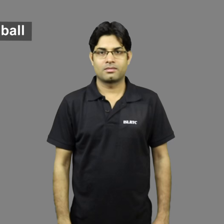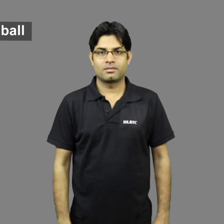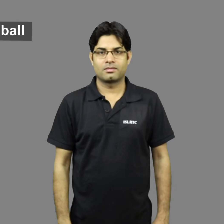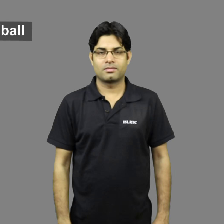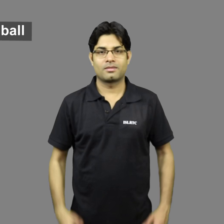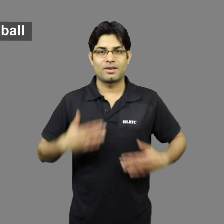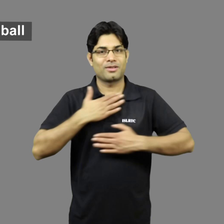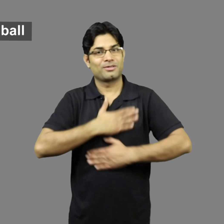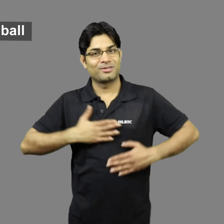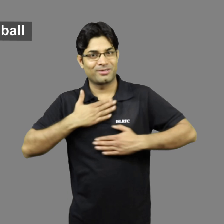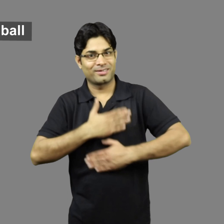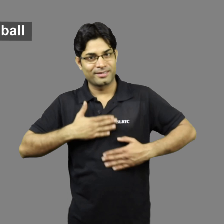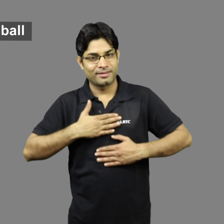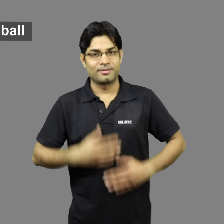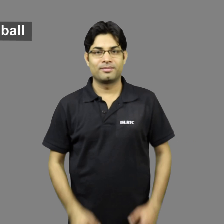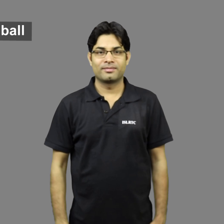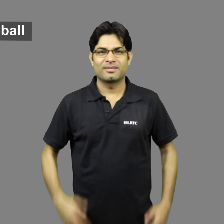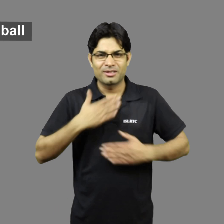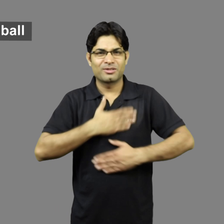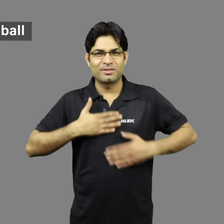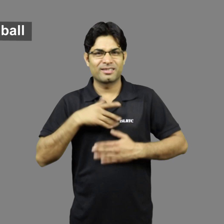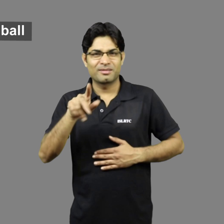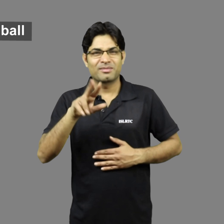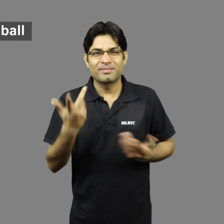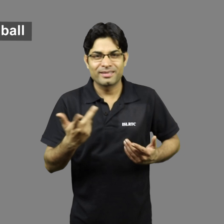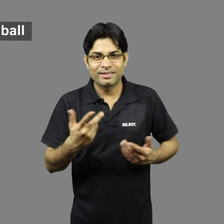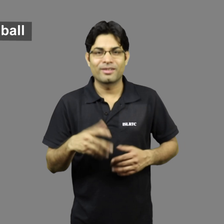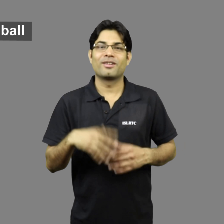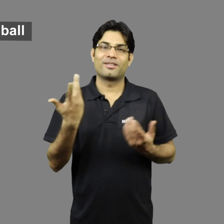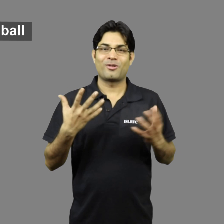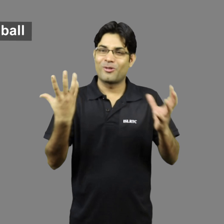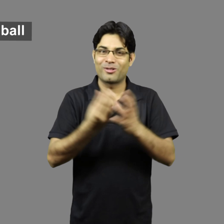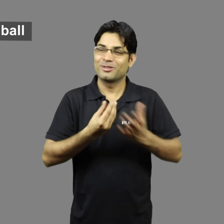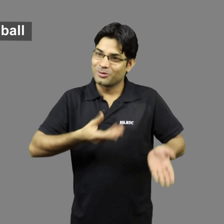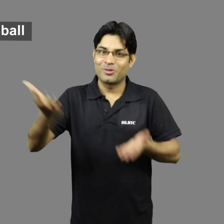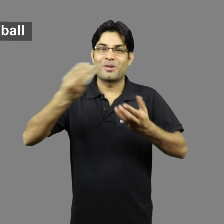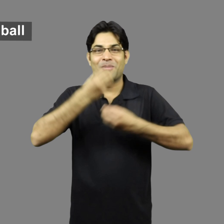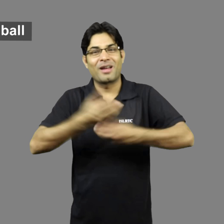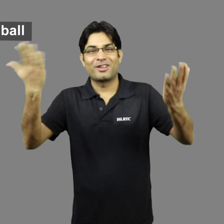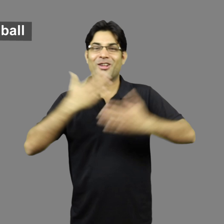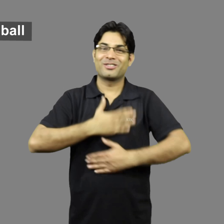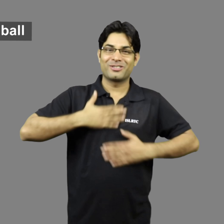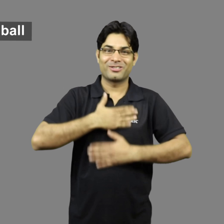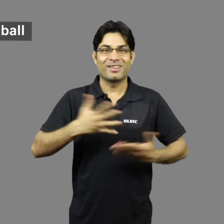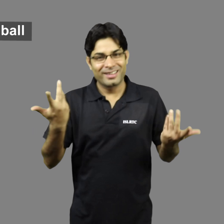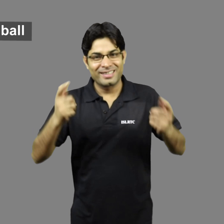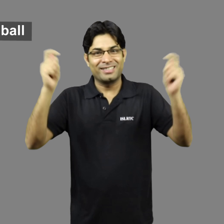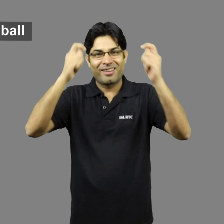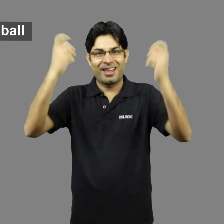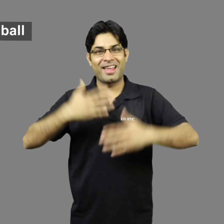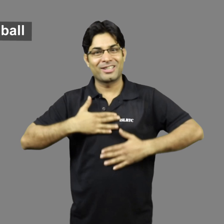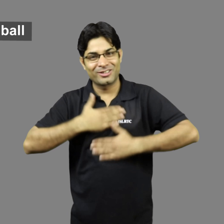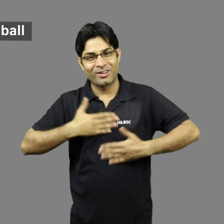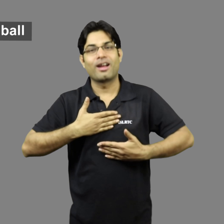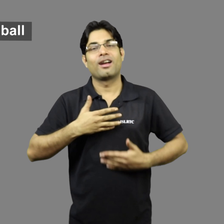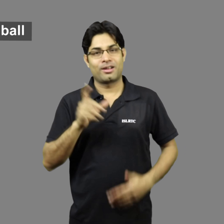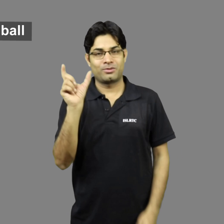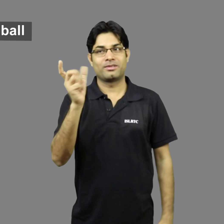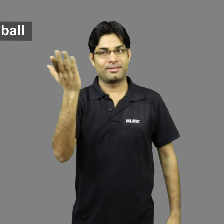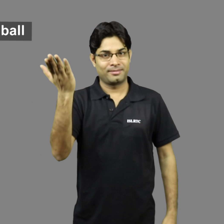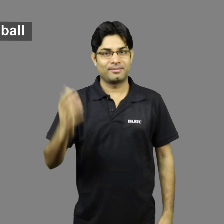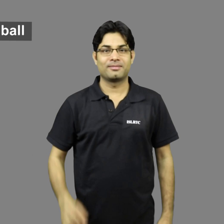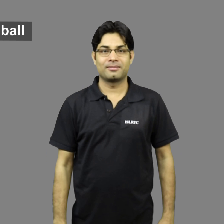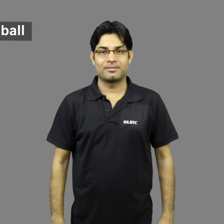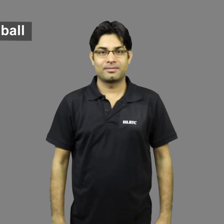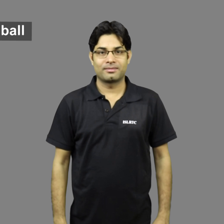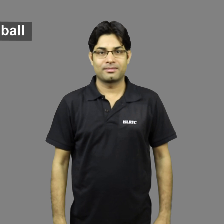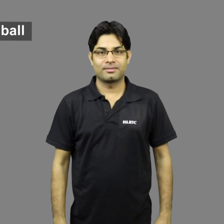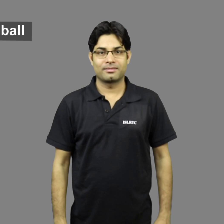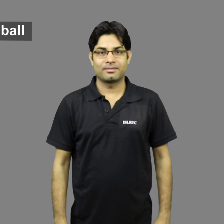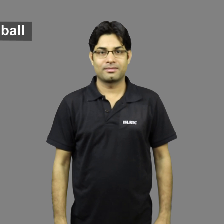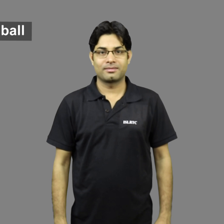Have a Ball